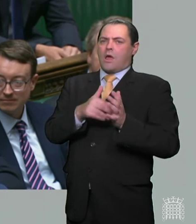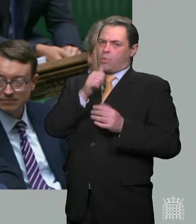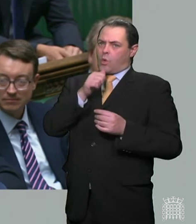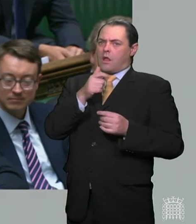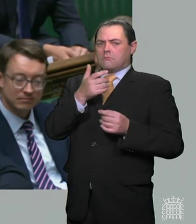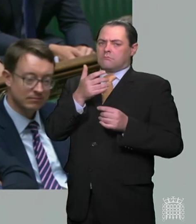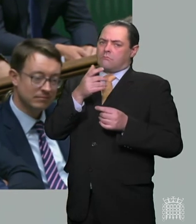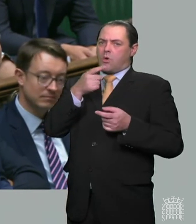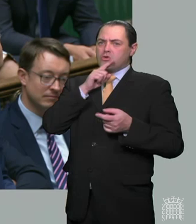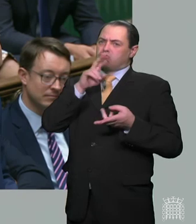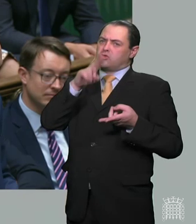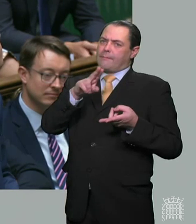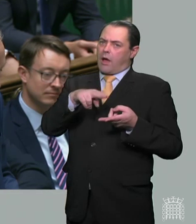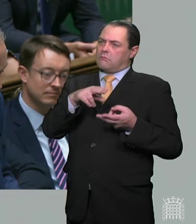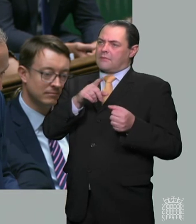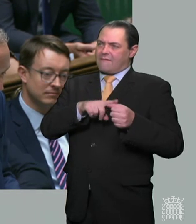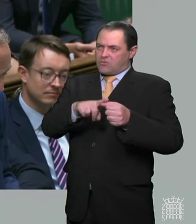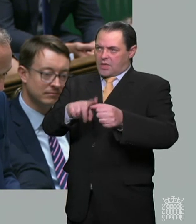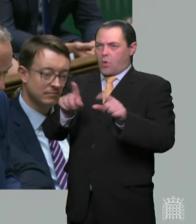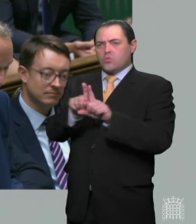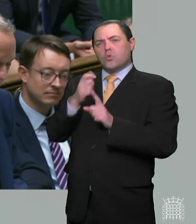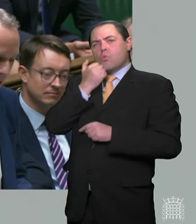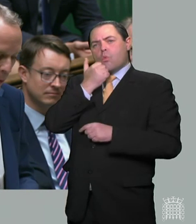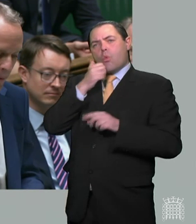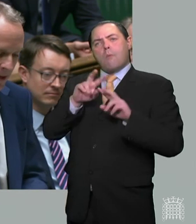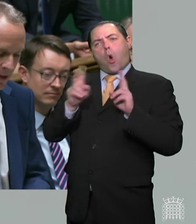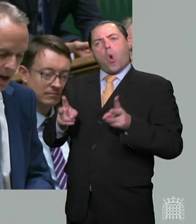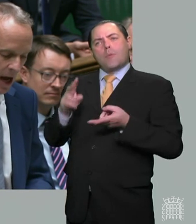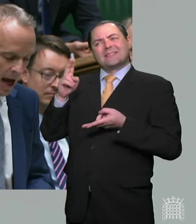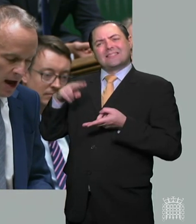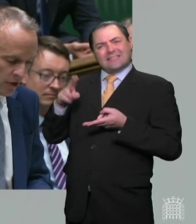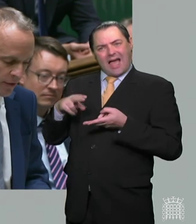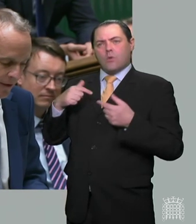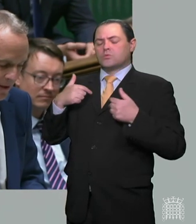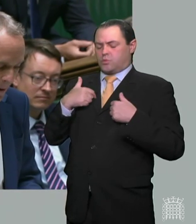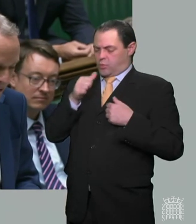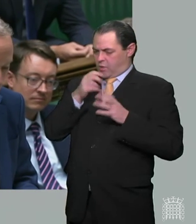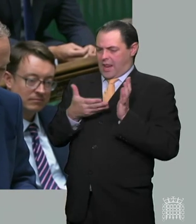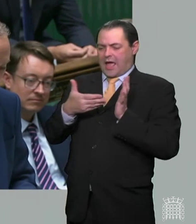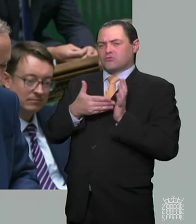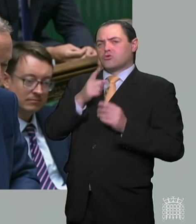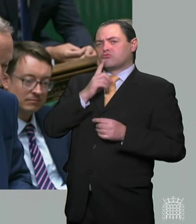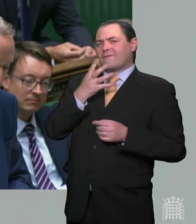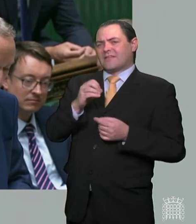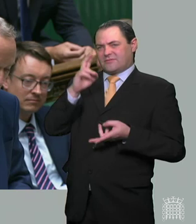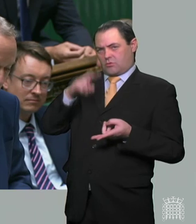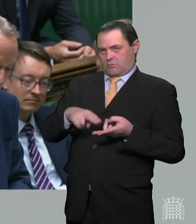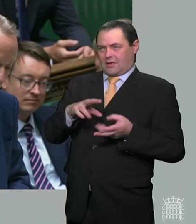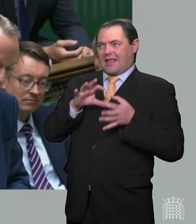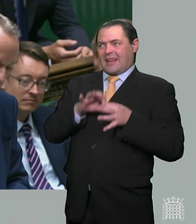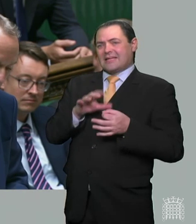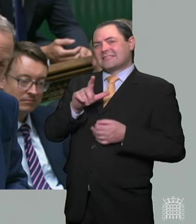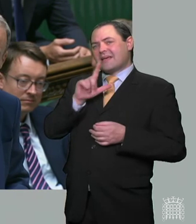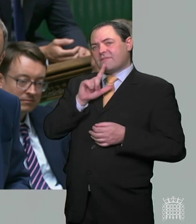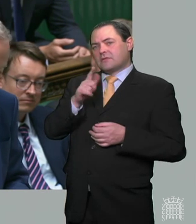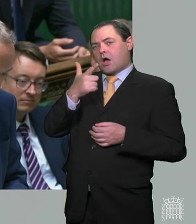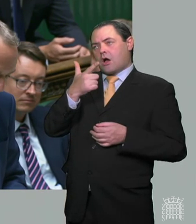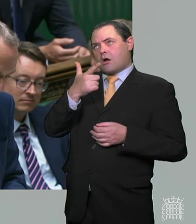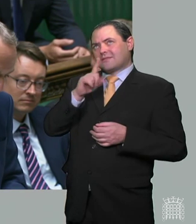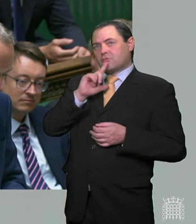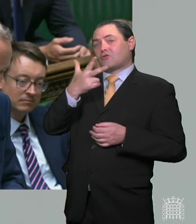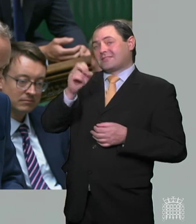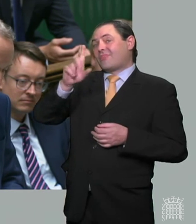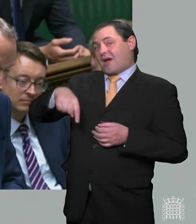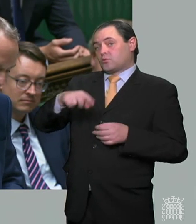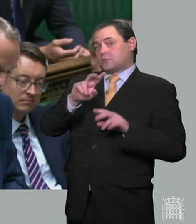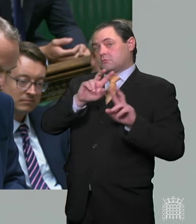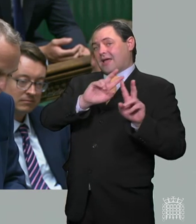We are also taking targeted measures to extend the warm home discount; that will be £150 knocked off the bills of 780,000 homes.